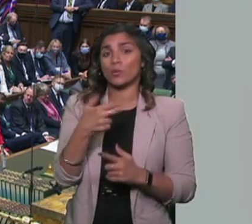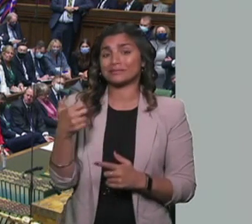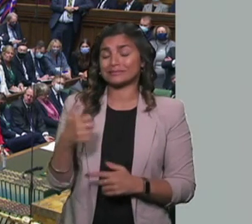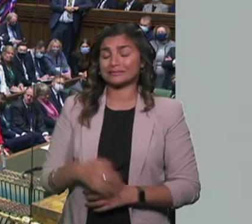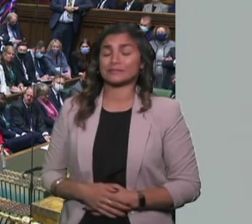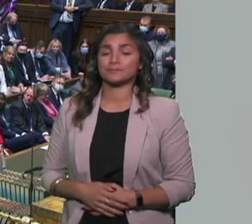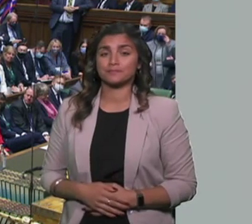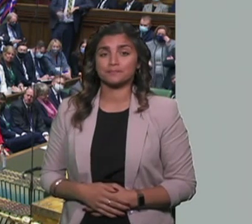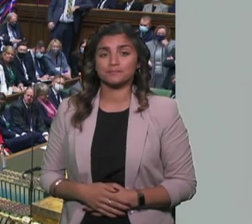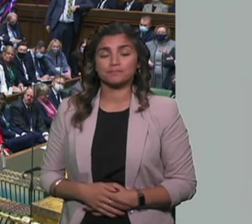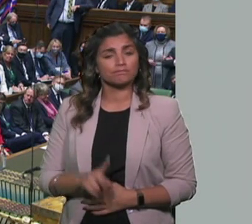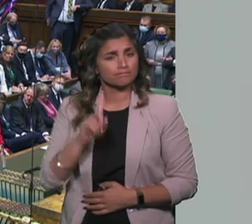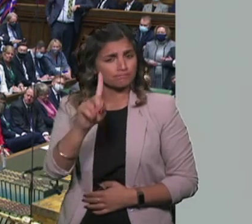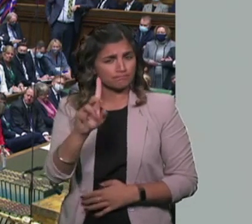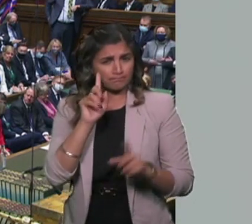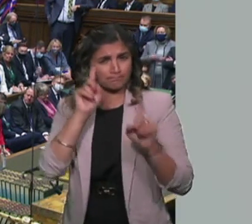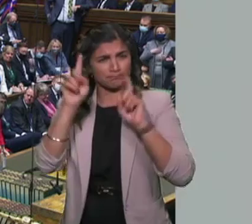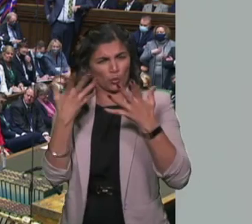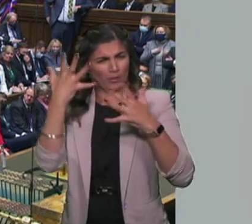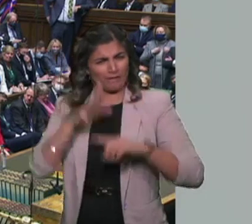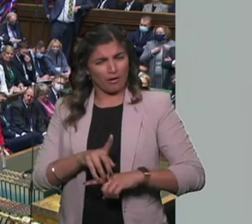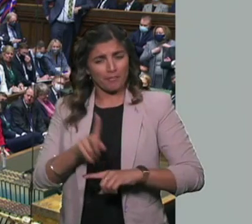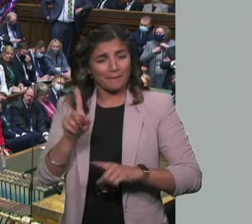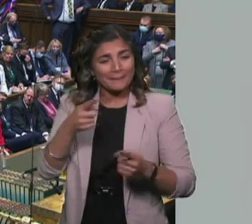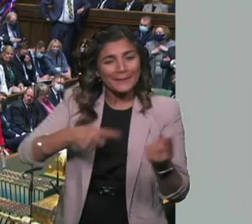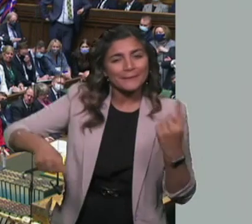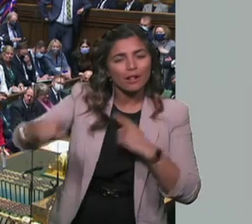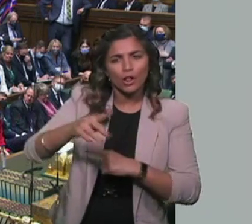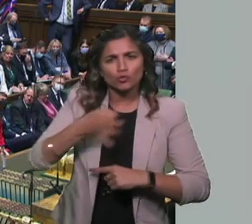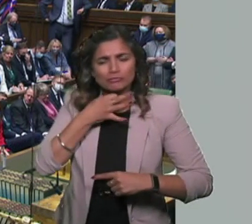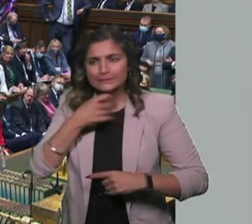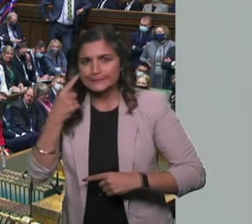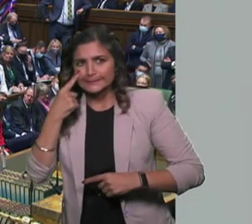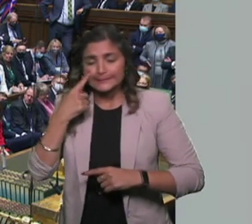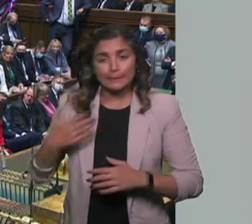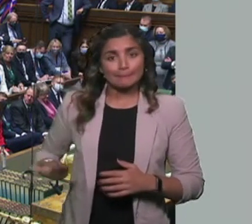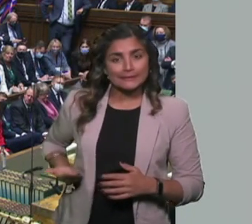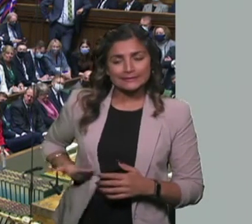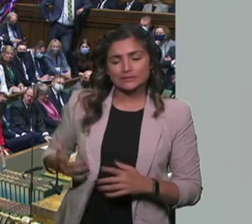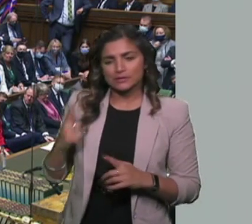Innovation comes from the imagination, drive and risk-taking of business.